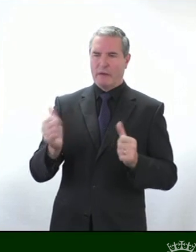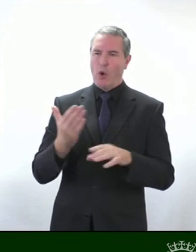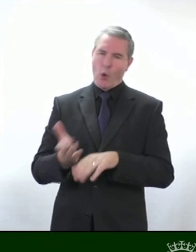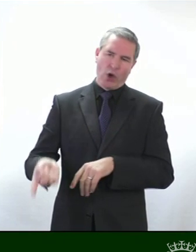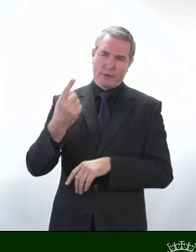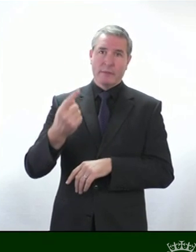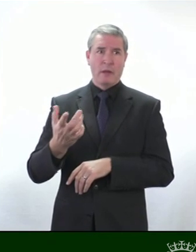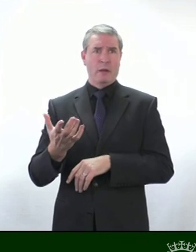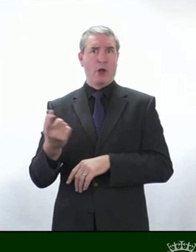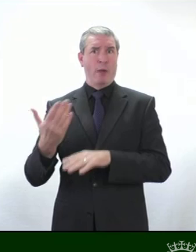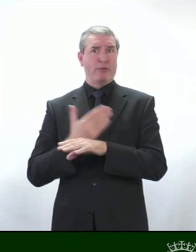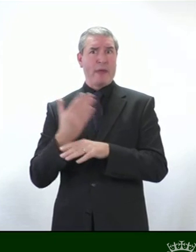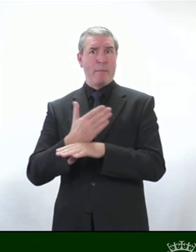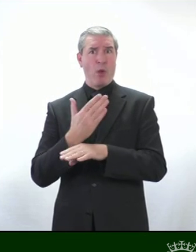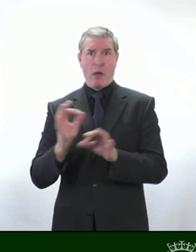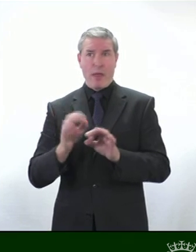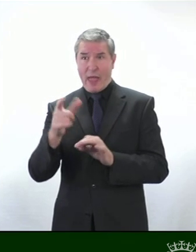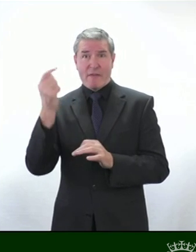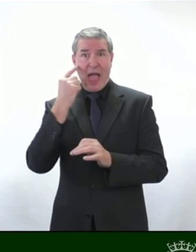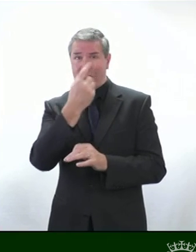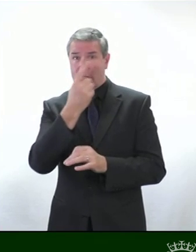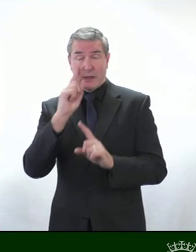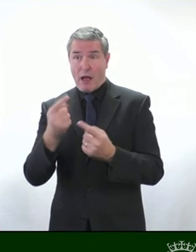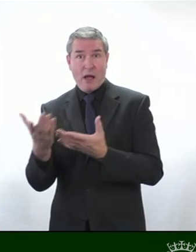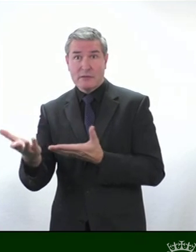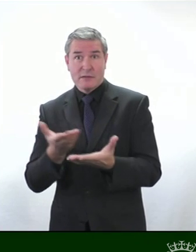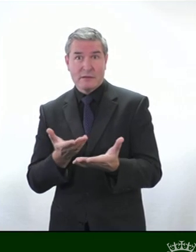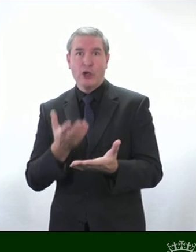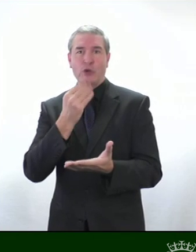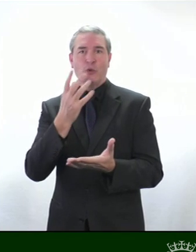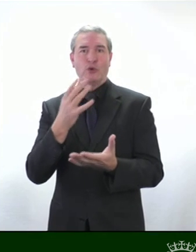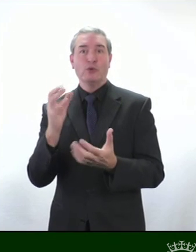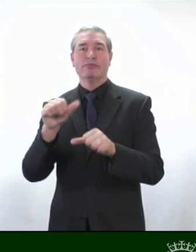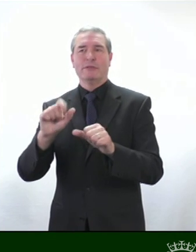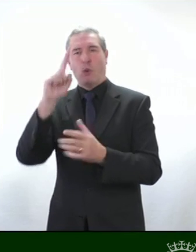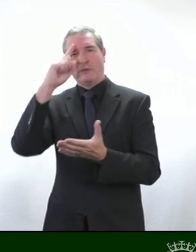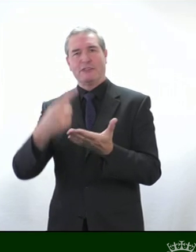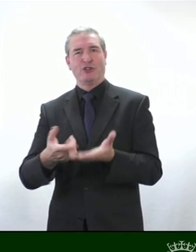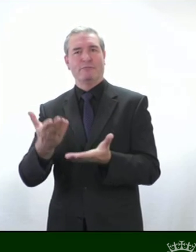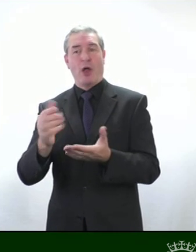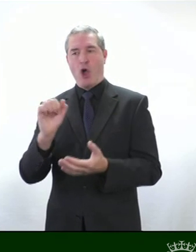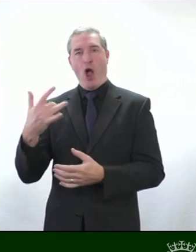It has not engaged with her previous employer, who has a wealth of evidence to the contrary, and has reached its own decision.